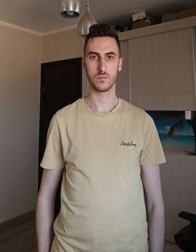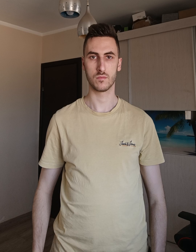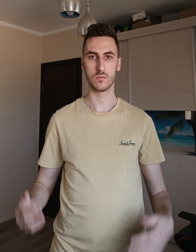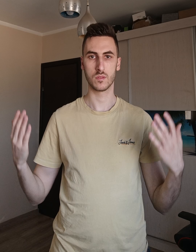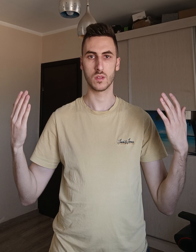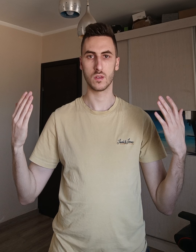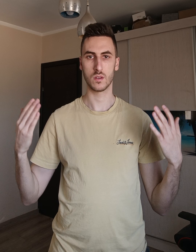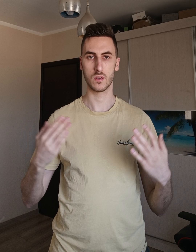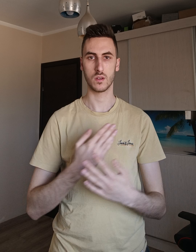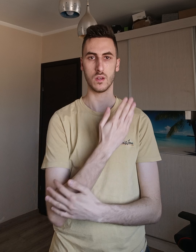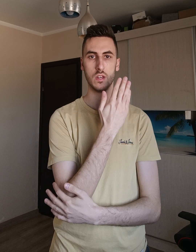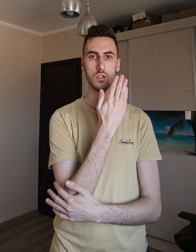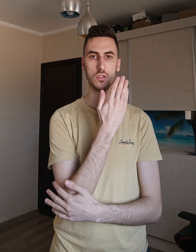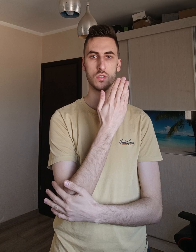חדש